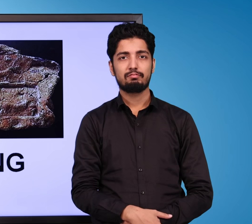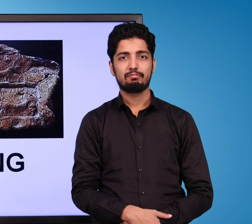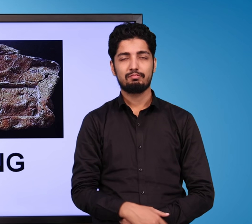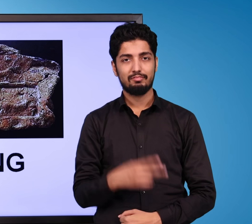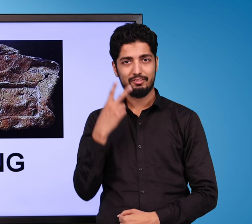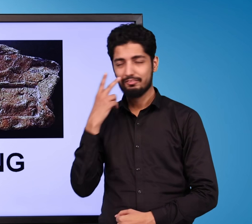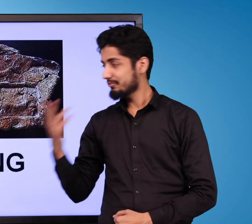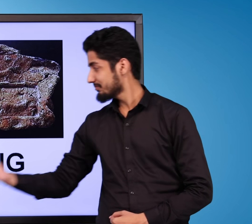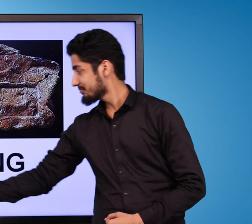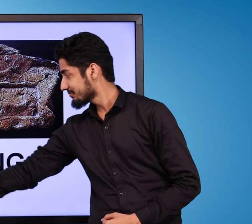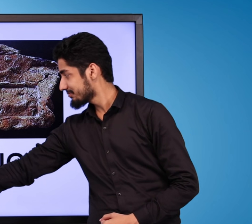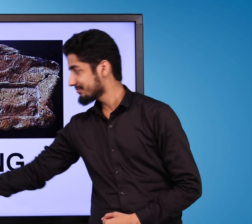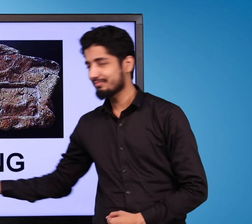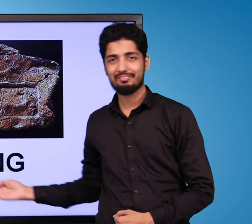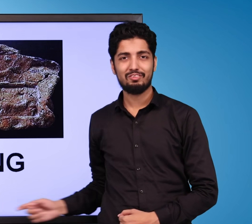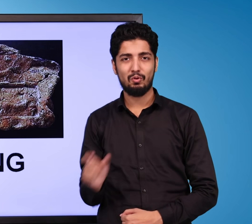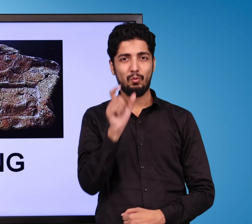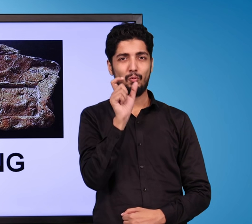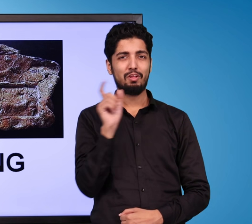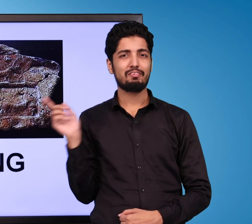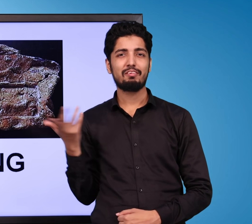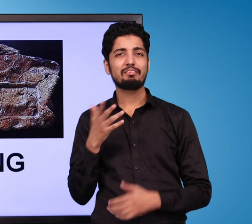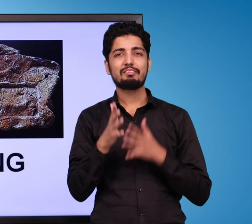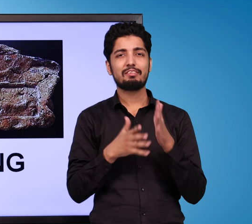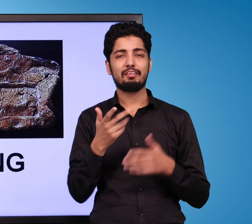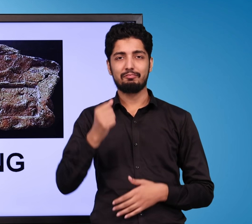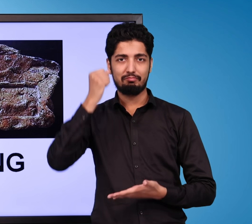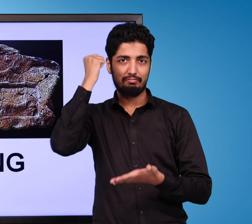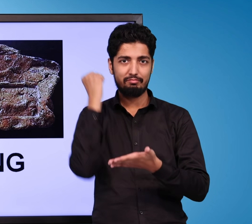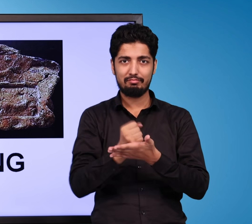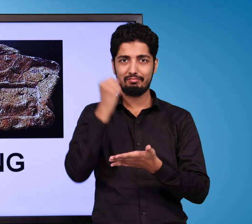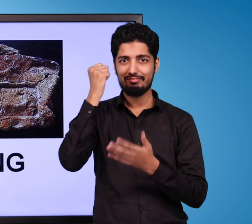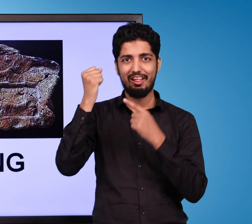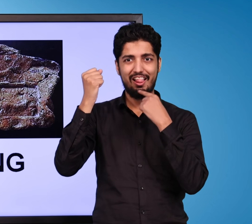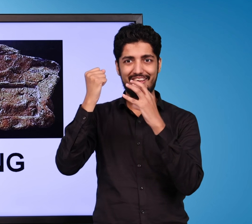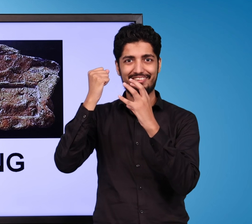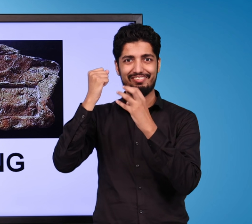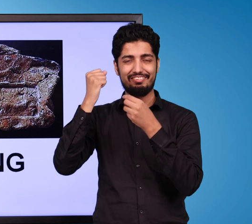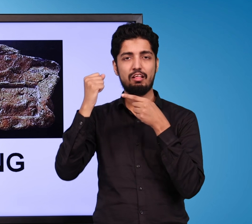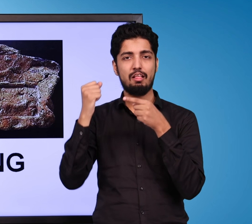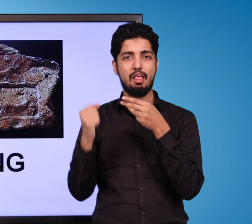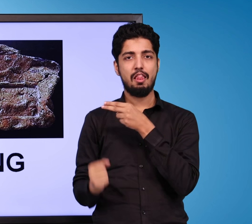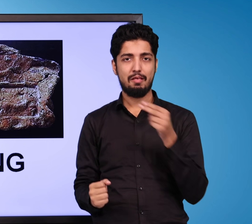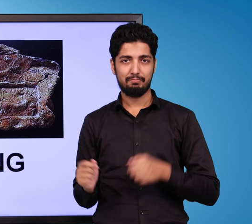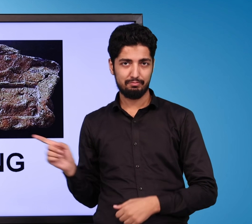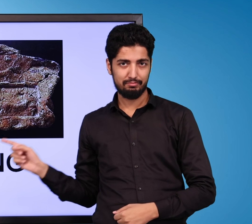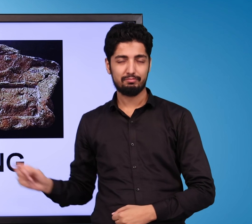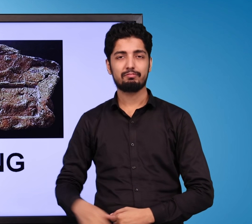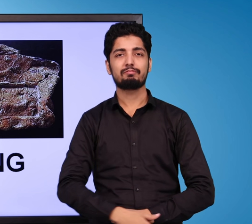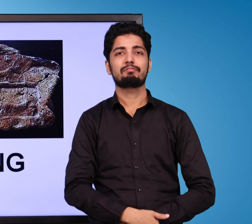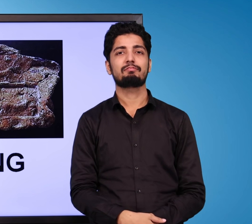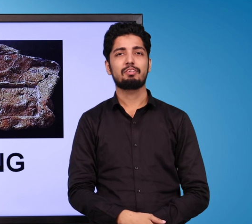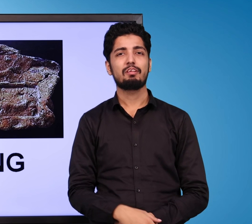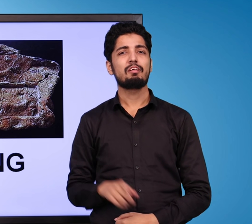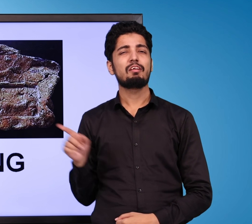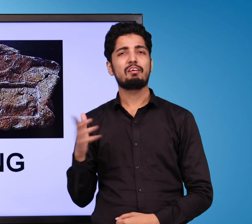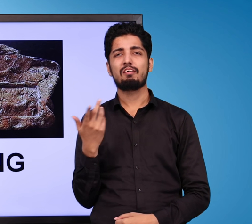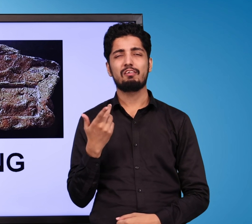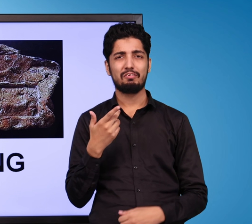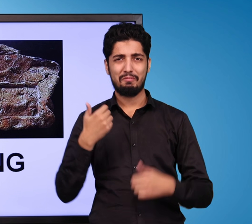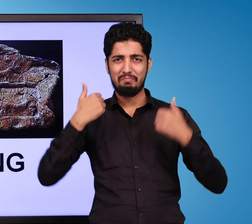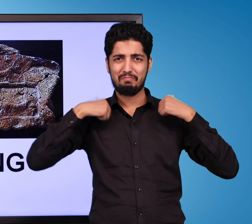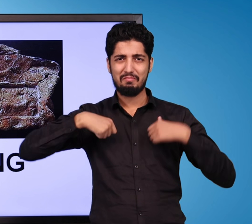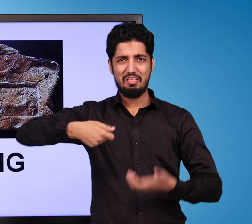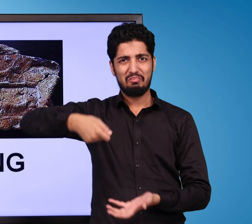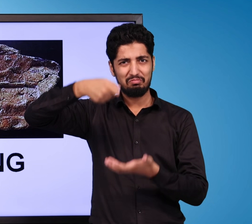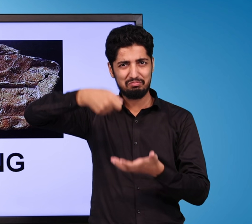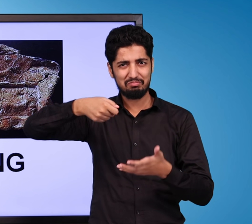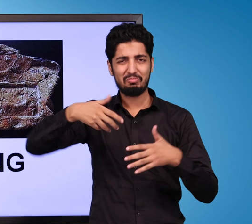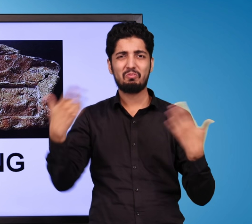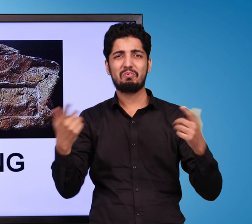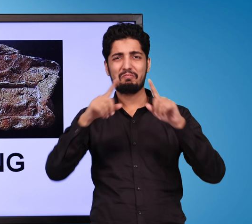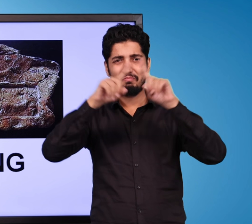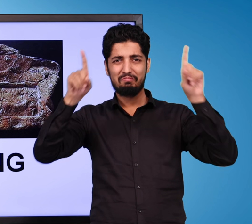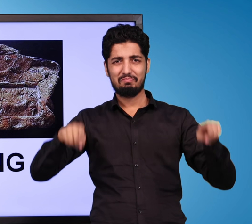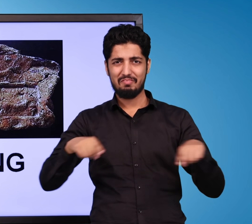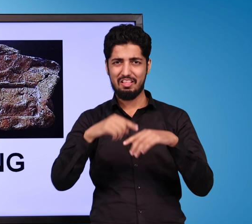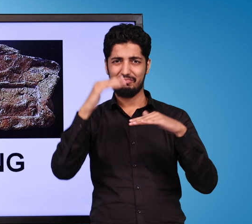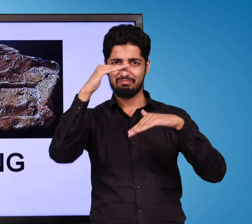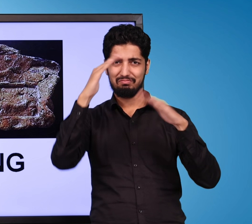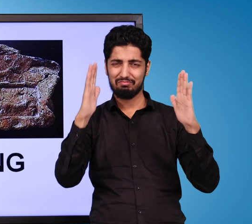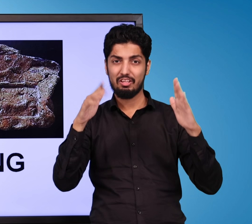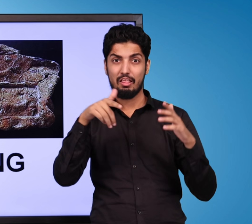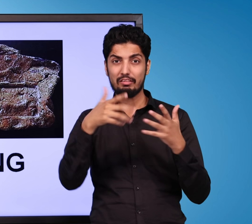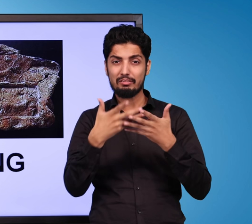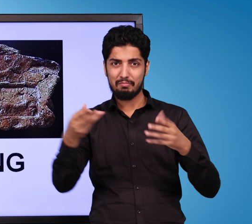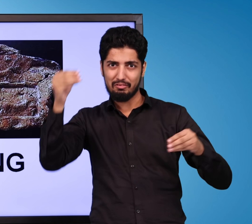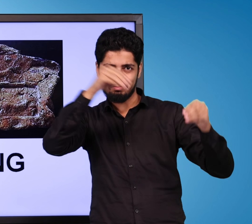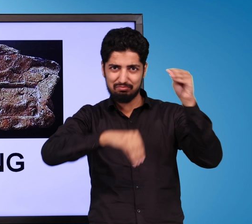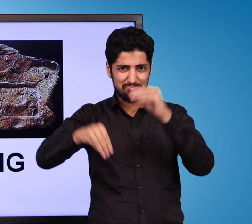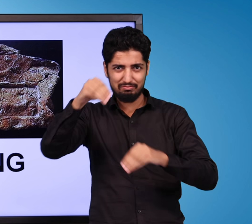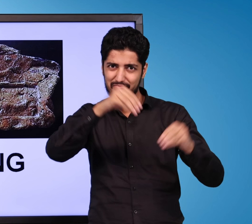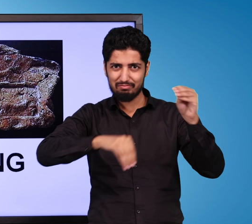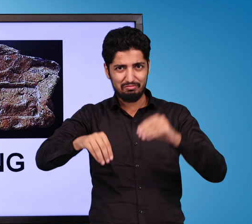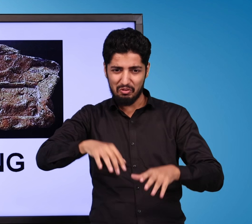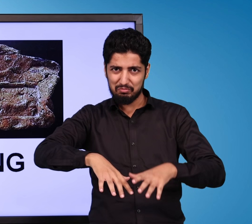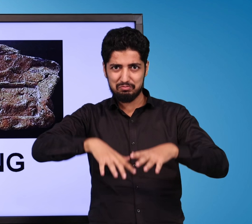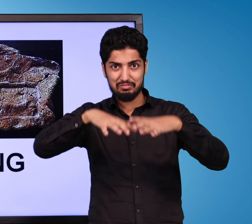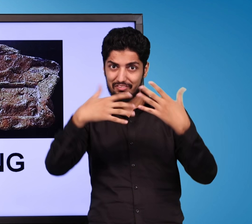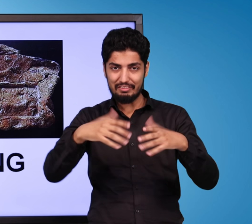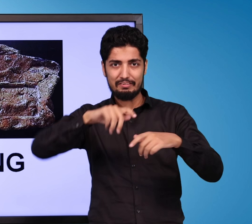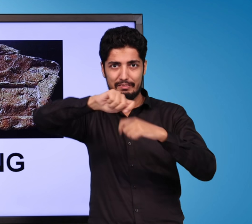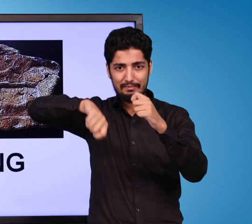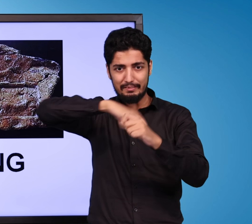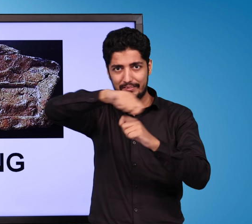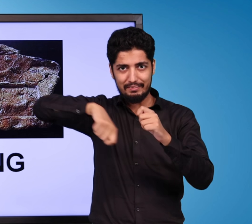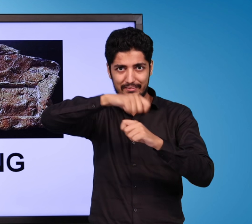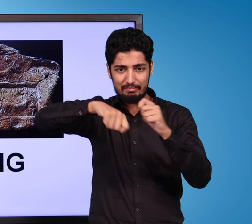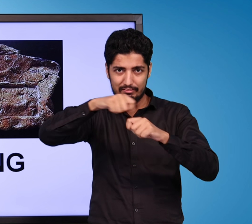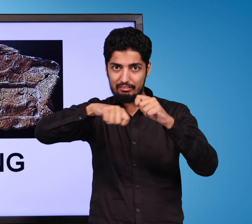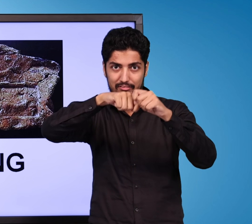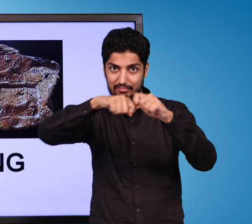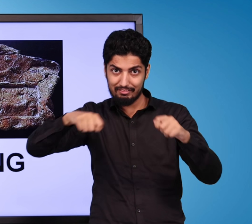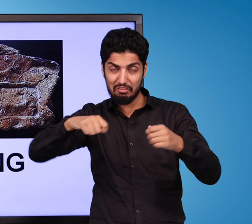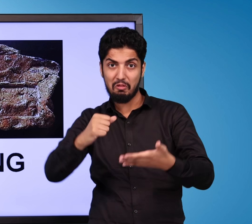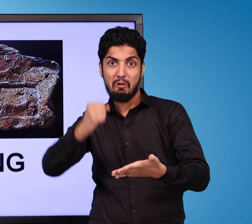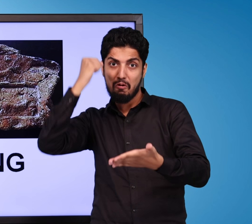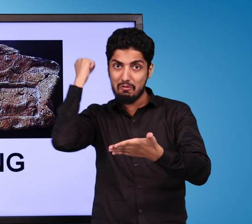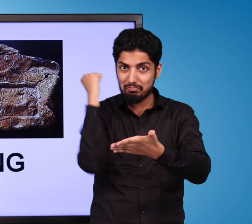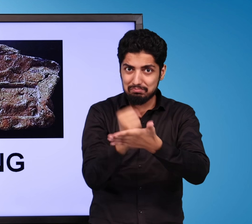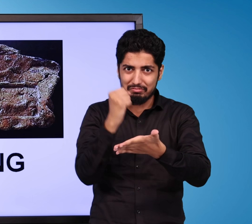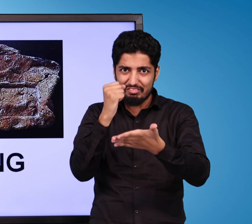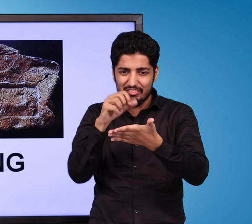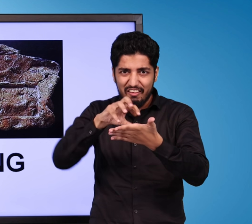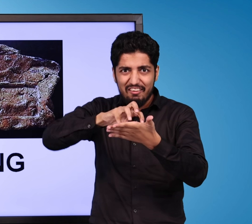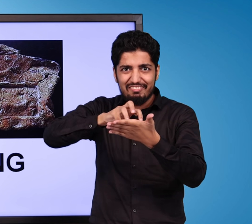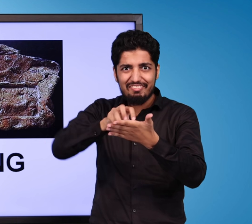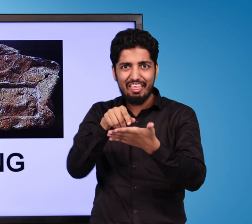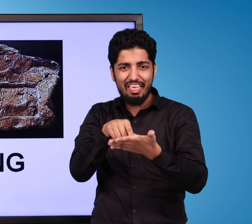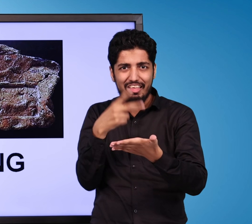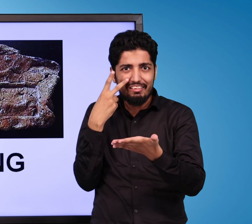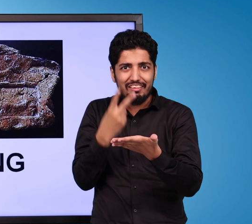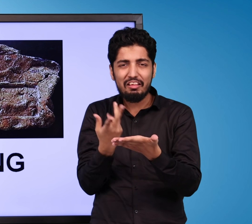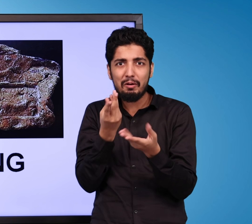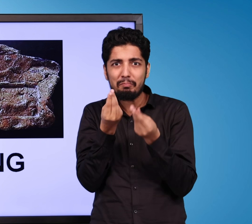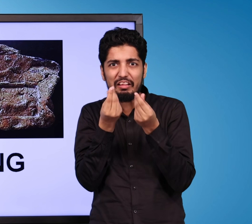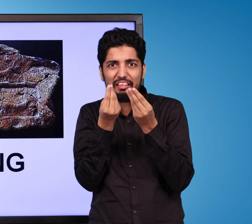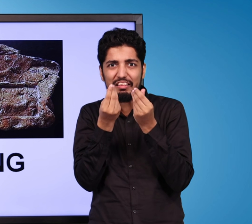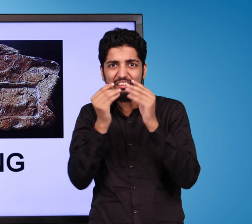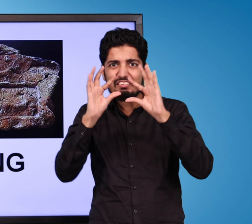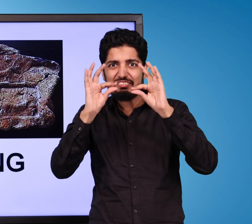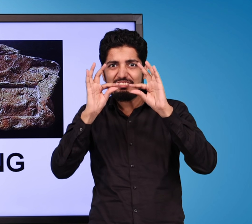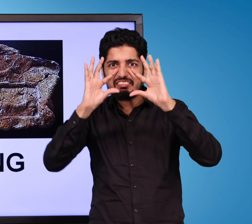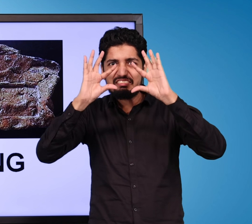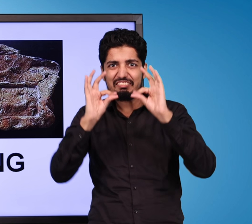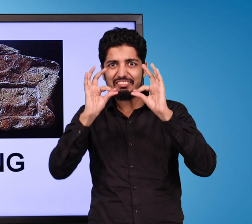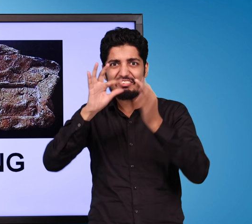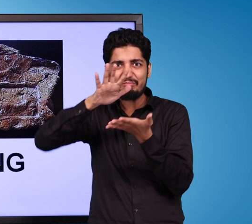seal, sealing This sign means seal and this means sealing. A seal was a device used to stamp bags or packets containing goods that were sent from one place to another. After a bag was closed or tied,